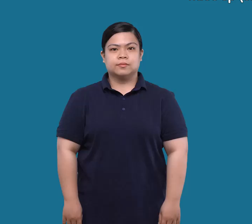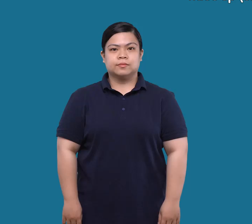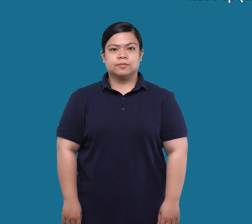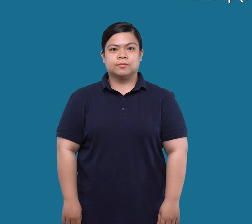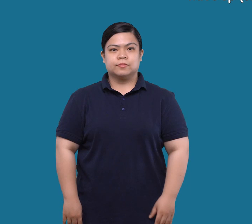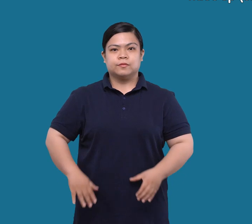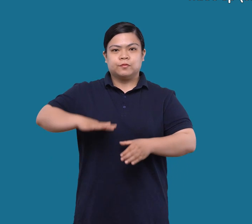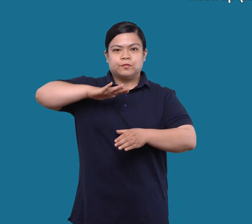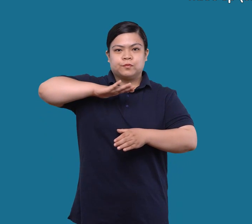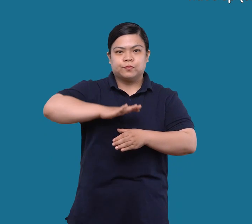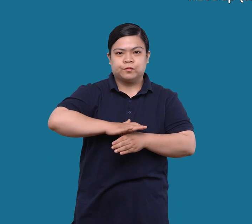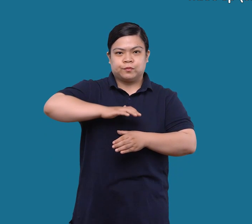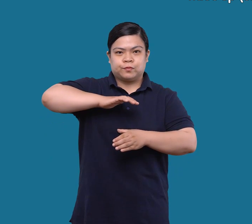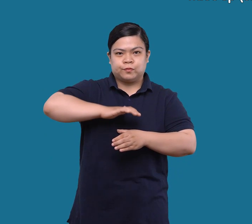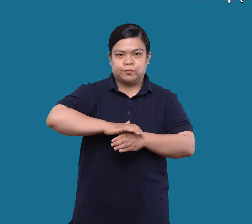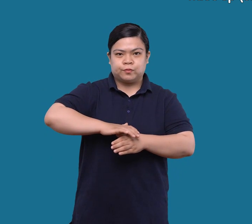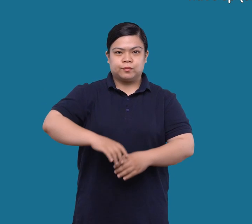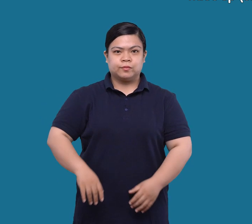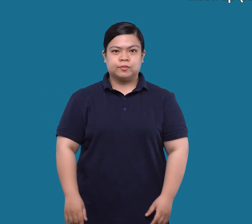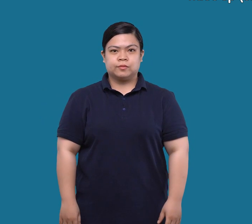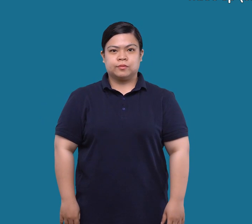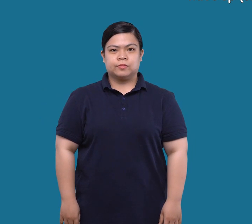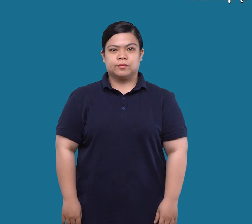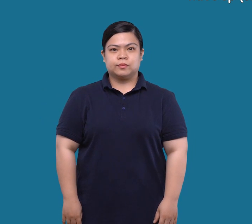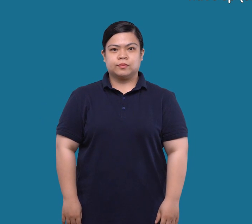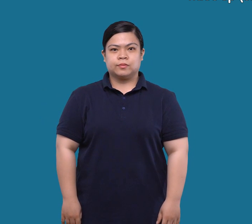nước ép (cam, cà chua,..)